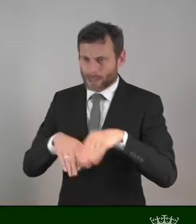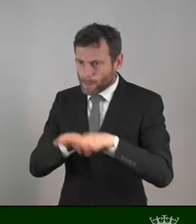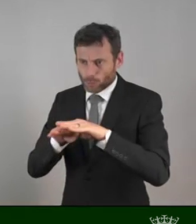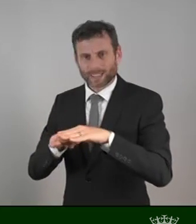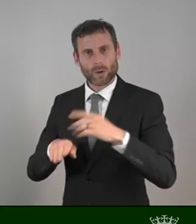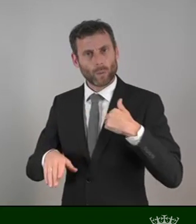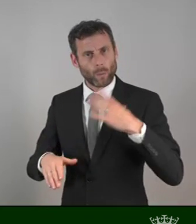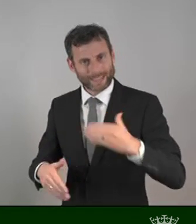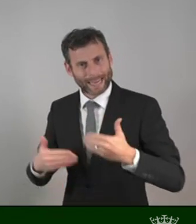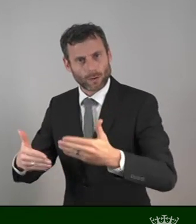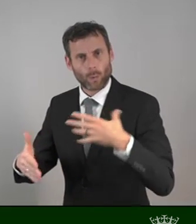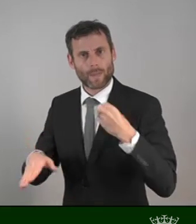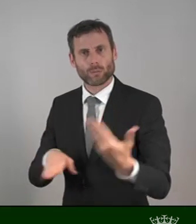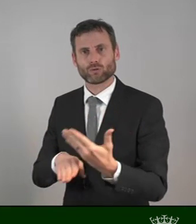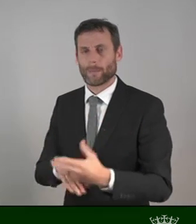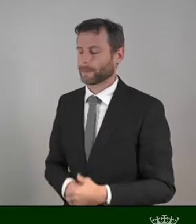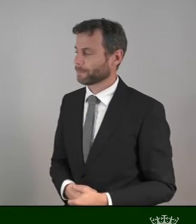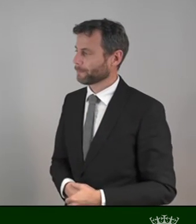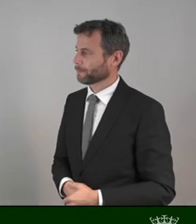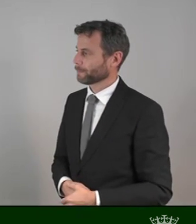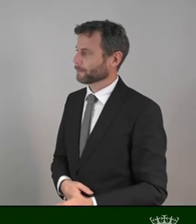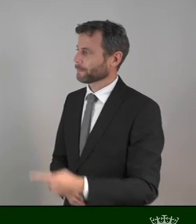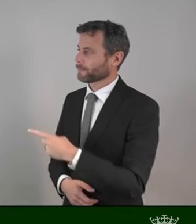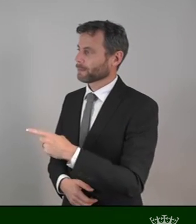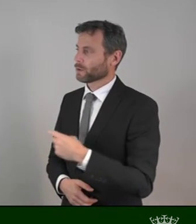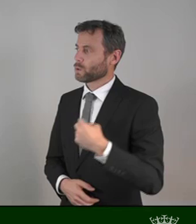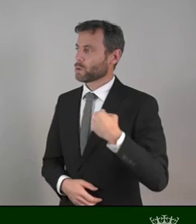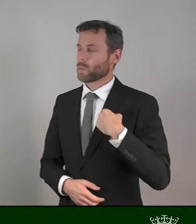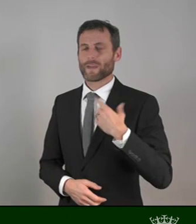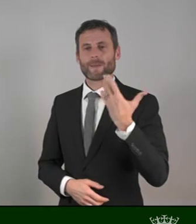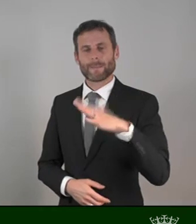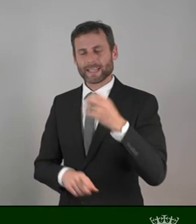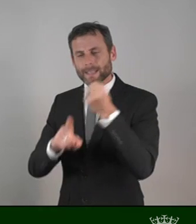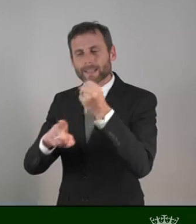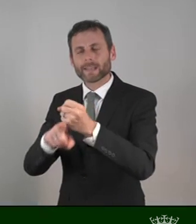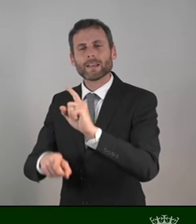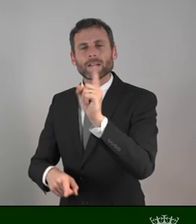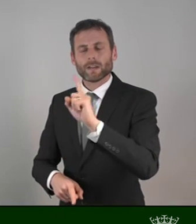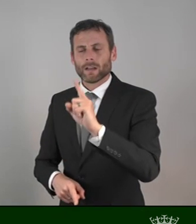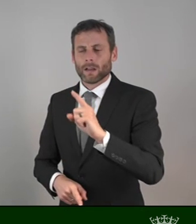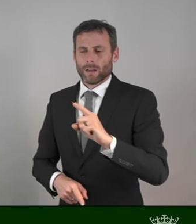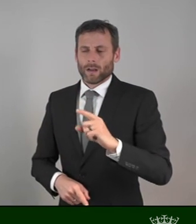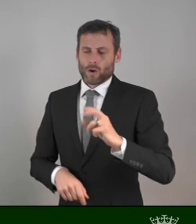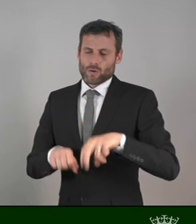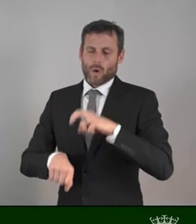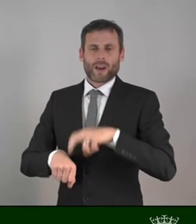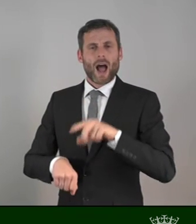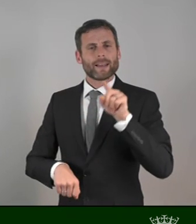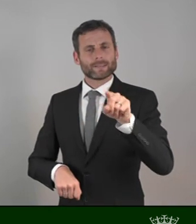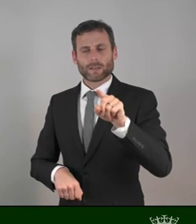The Prime Minister will be aware that we have been pressing for some time for a pension for innocent victims of violence in Northern Ireland.